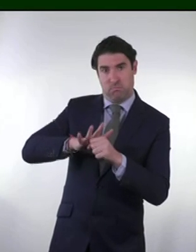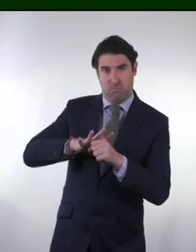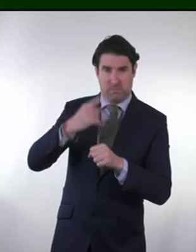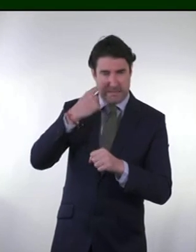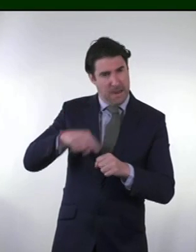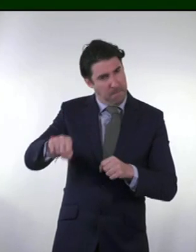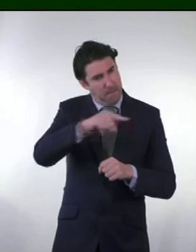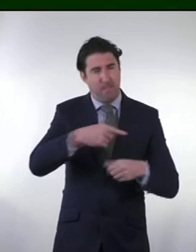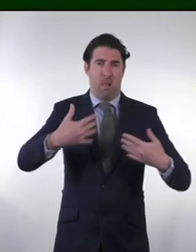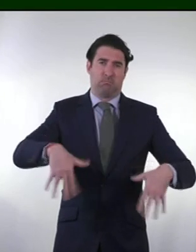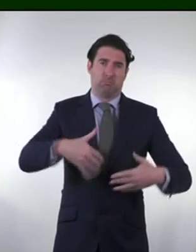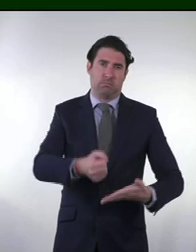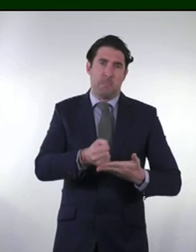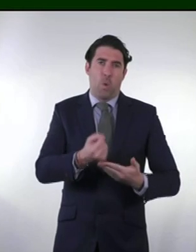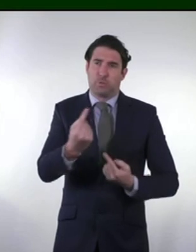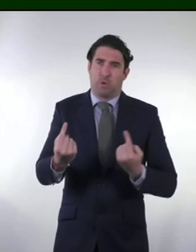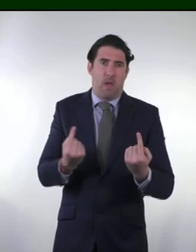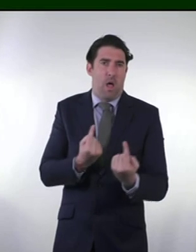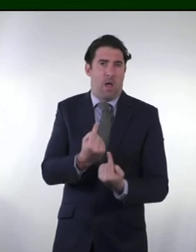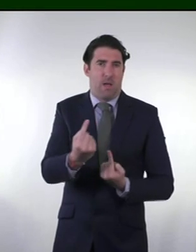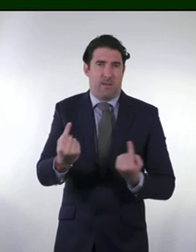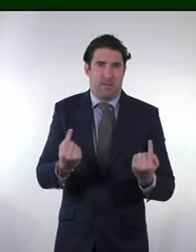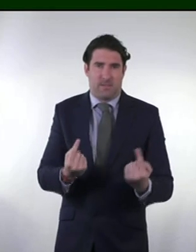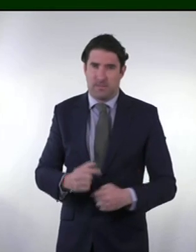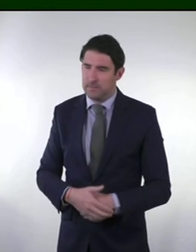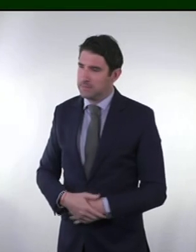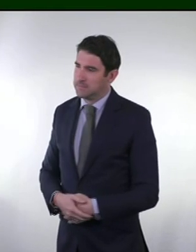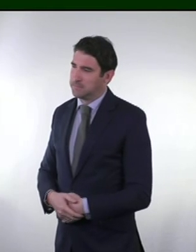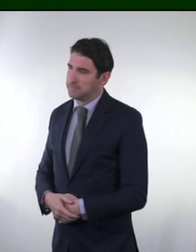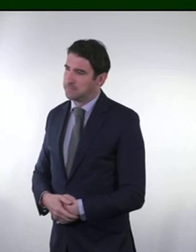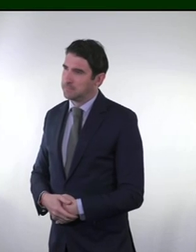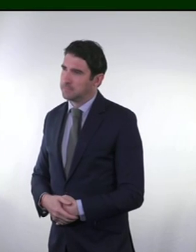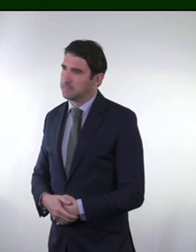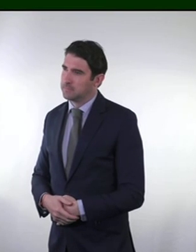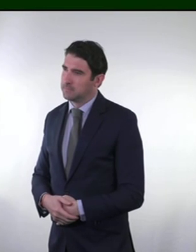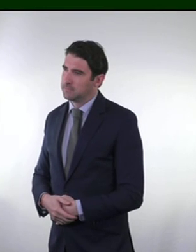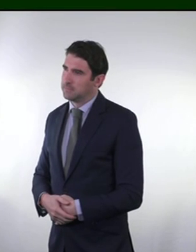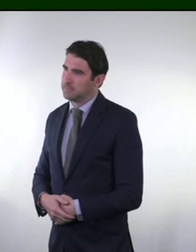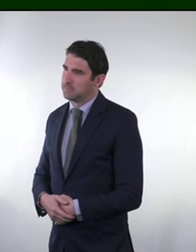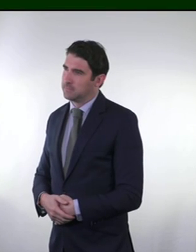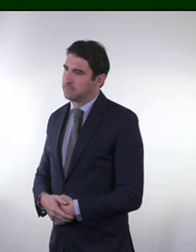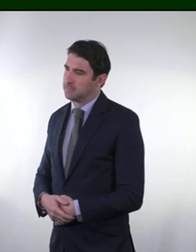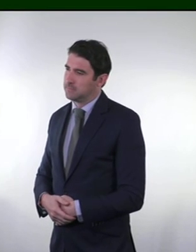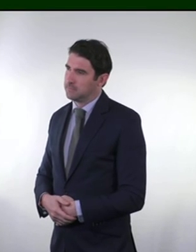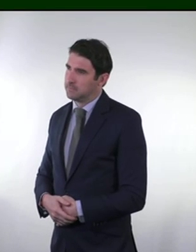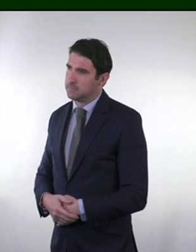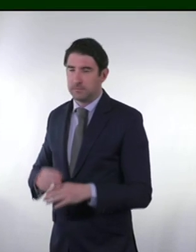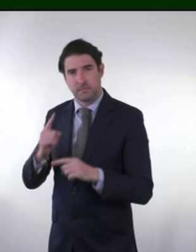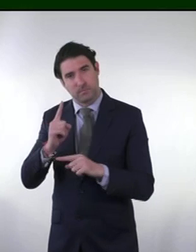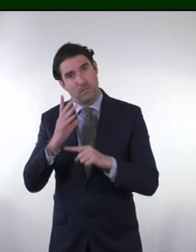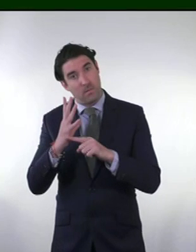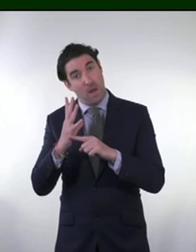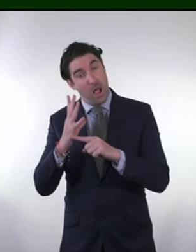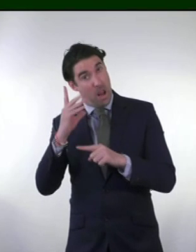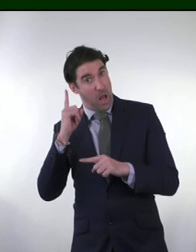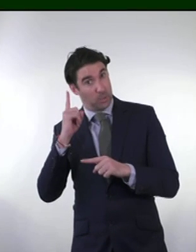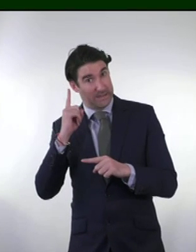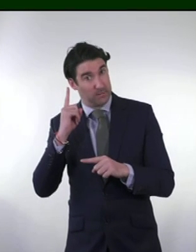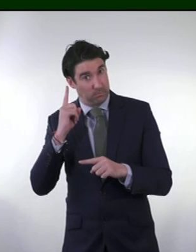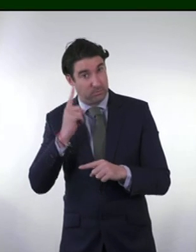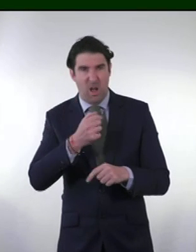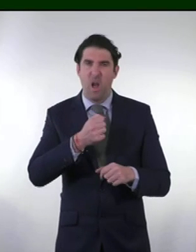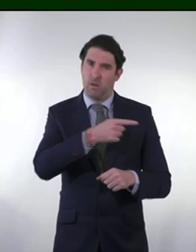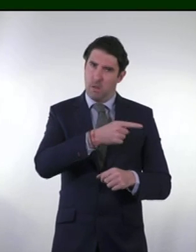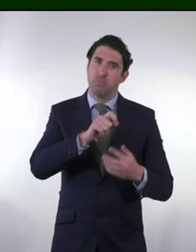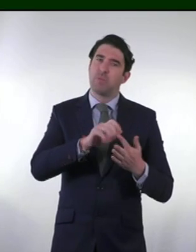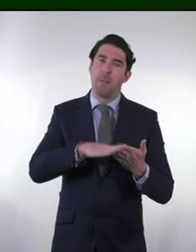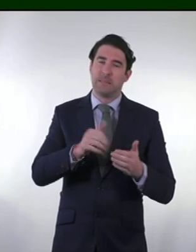I know that the Prime Minister refused to recognise my figures last week, but my local housing provider, Stockport Homes, has a waiting list of more than 7,000 households.